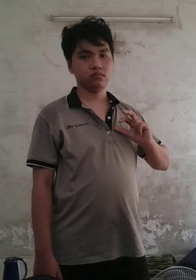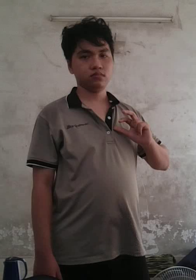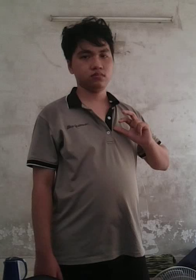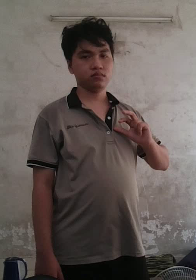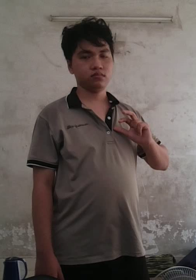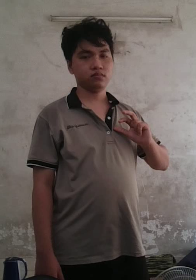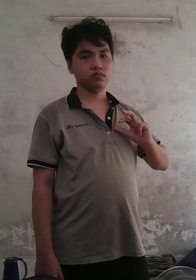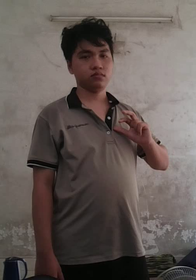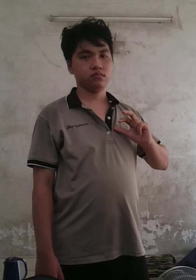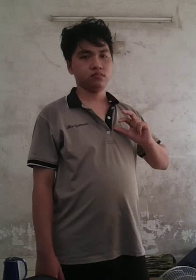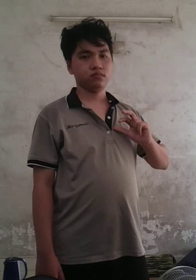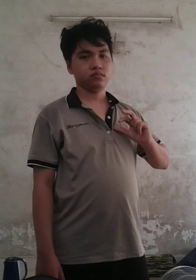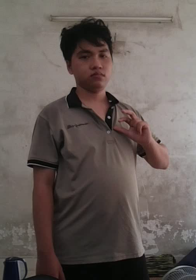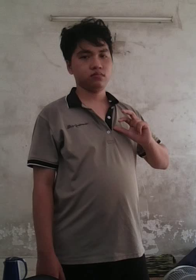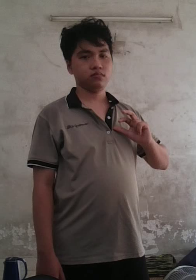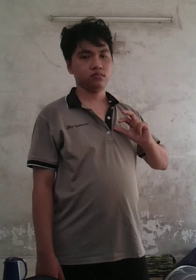giau co